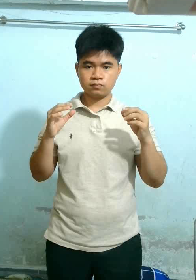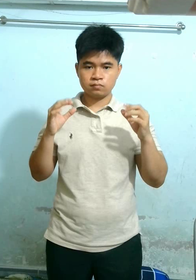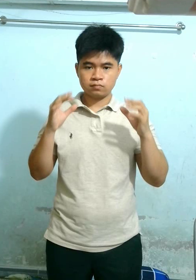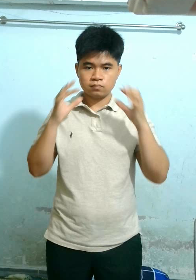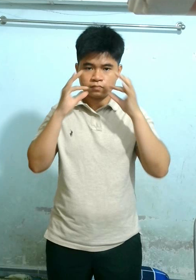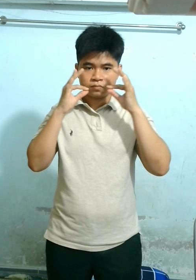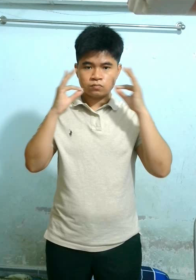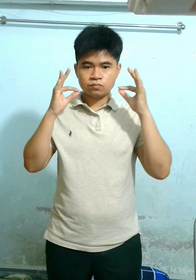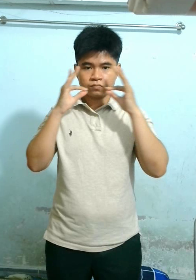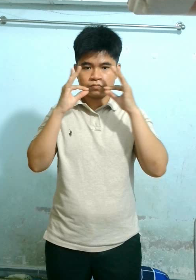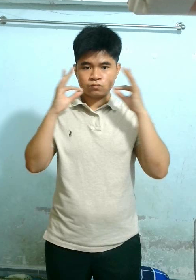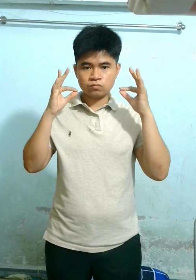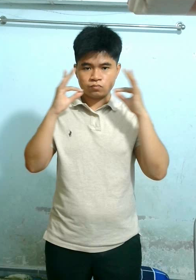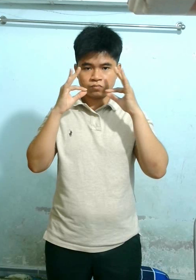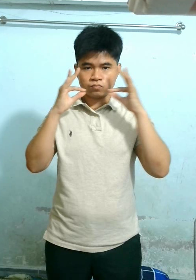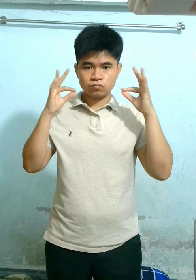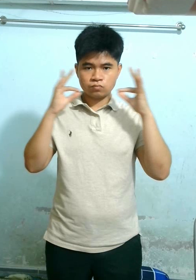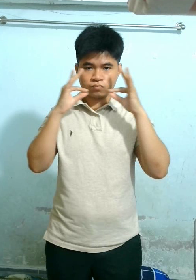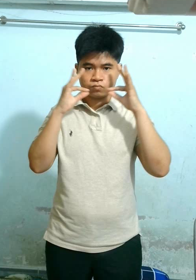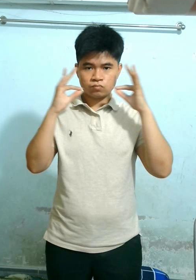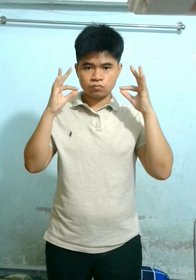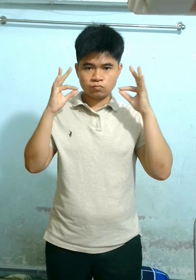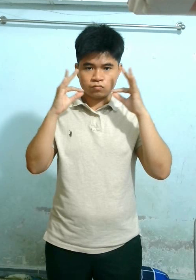meo